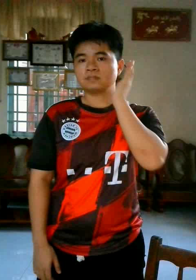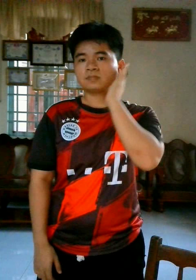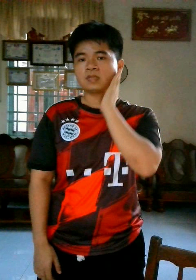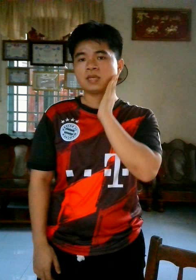dep